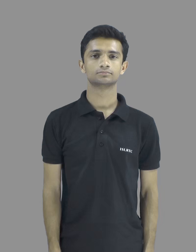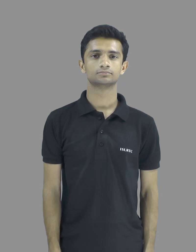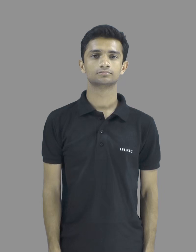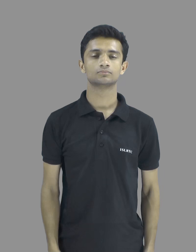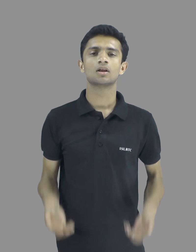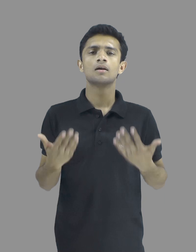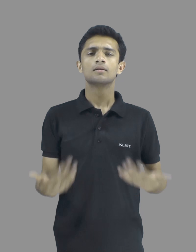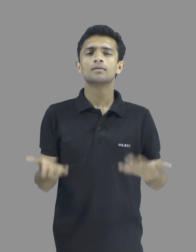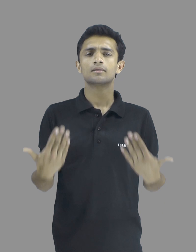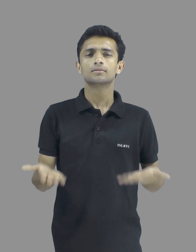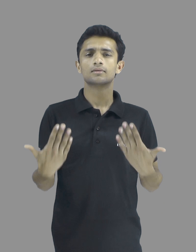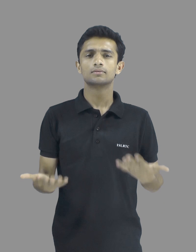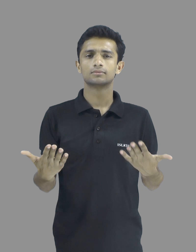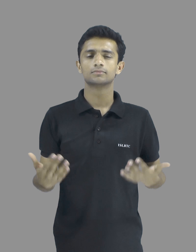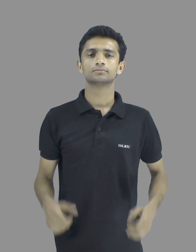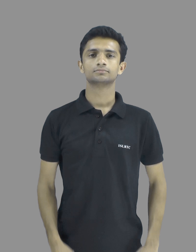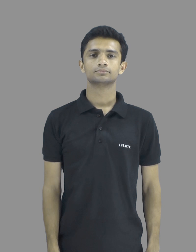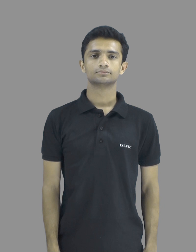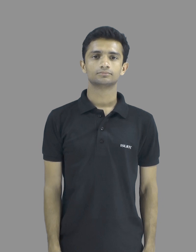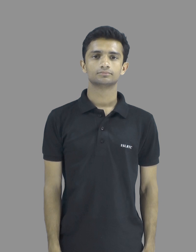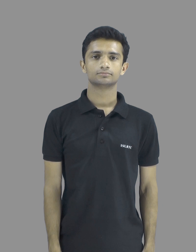Light (Less Weight)